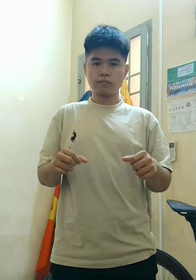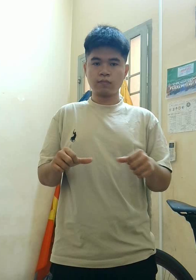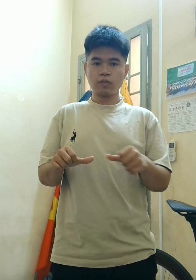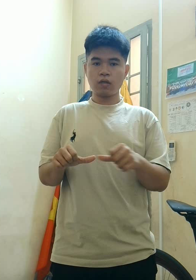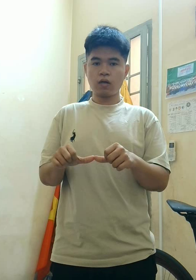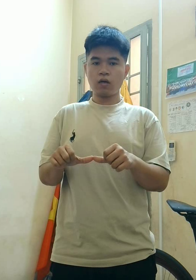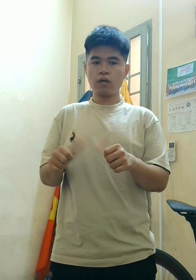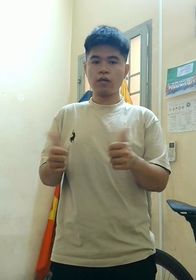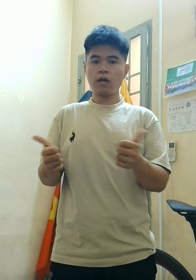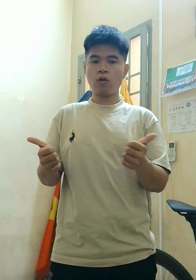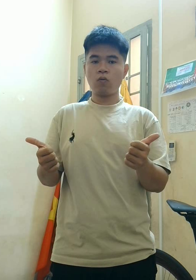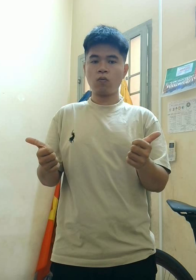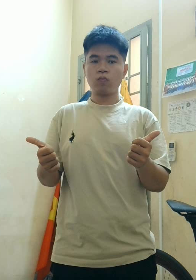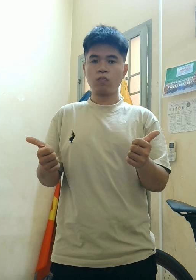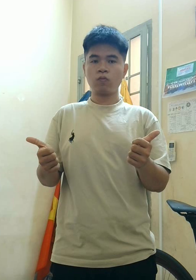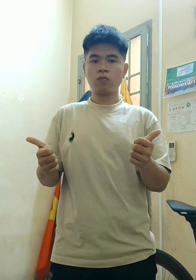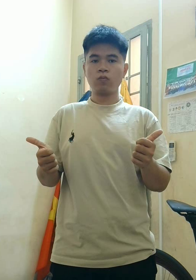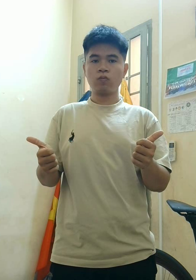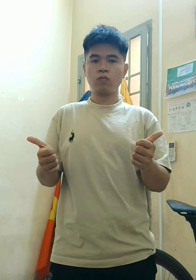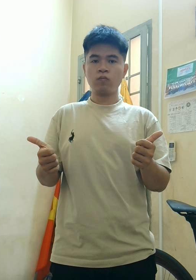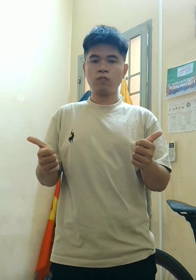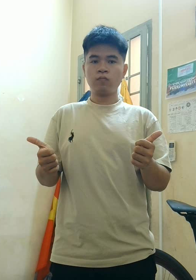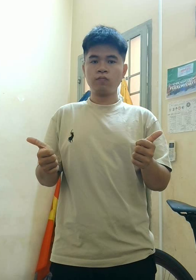o dau